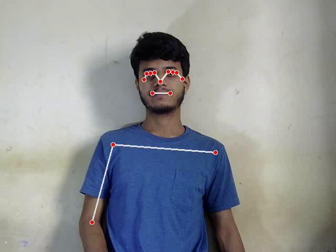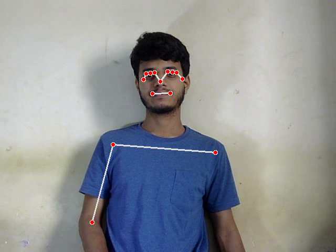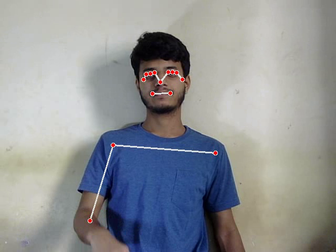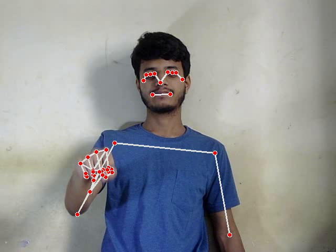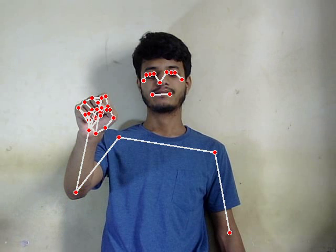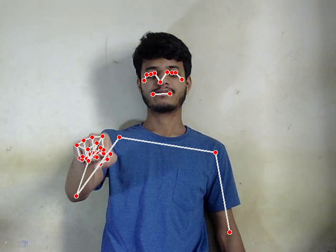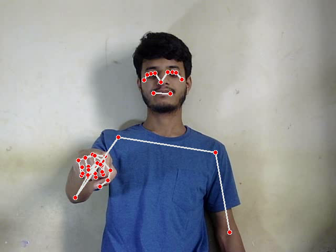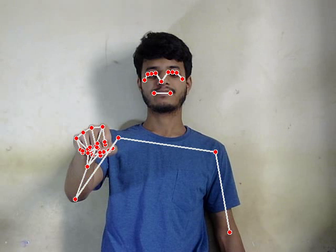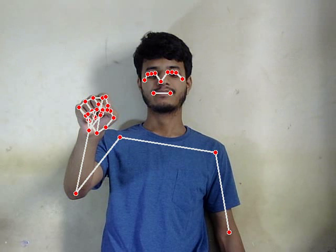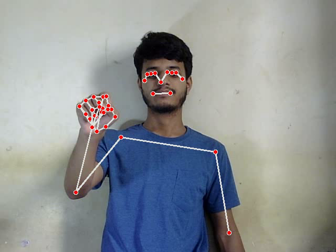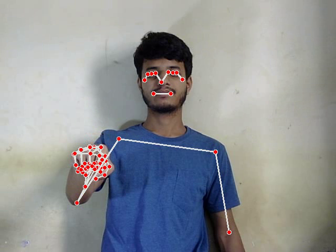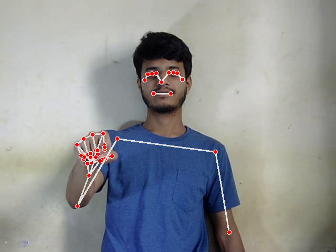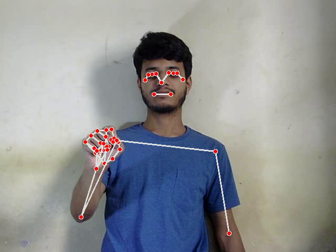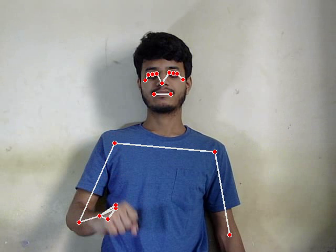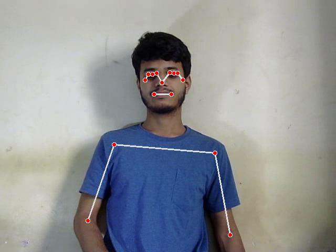yes